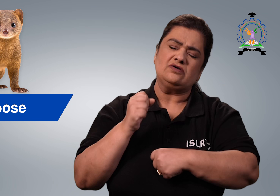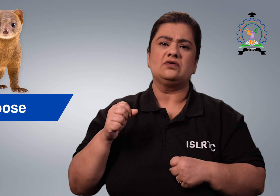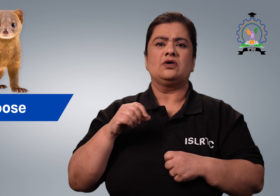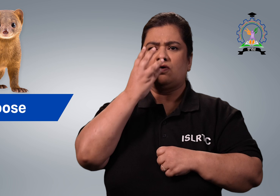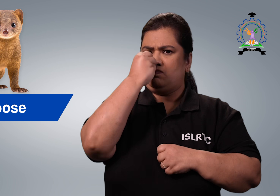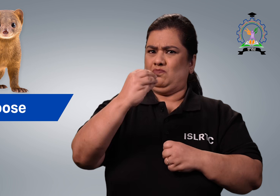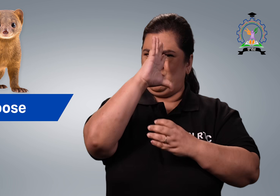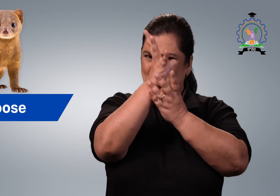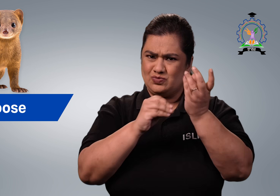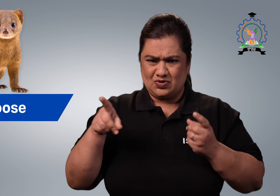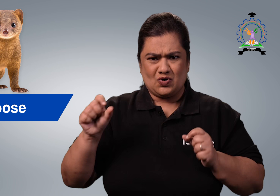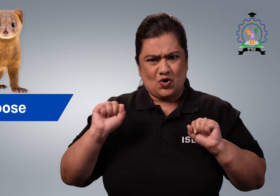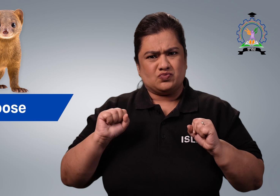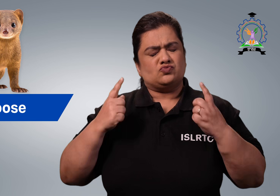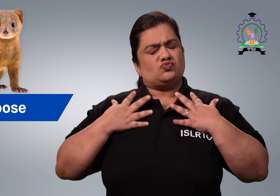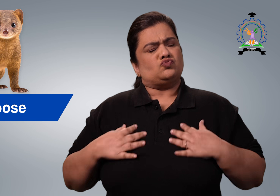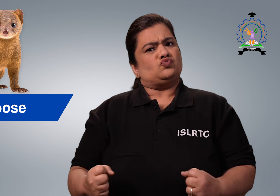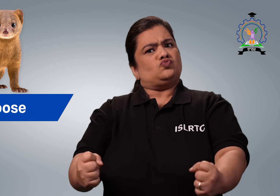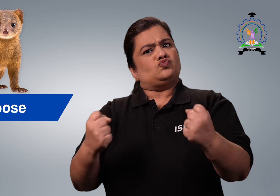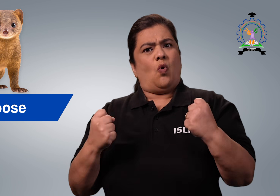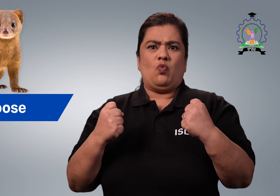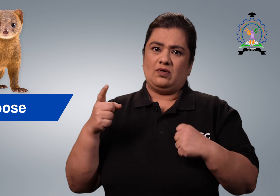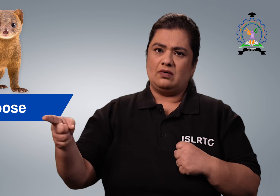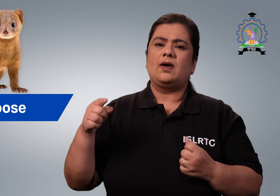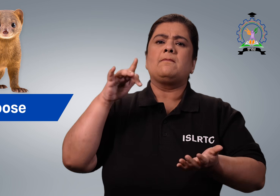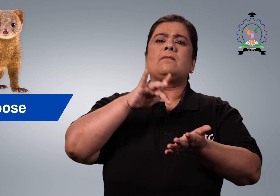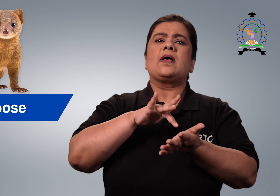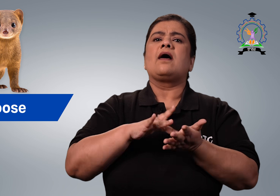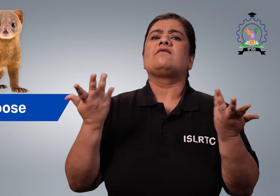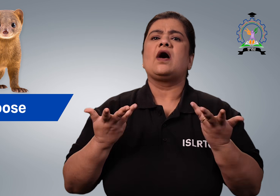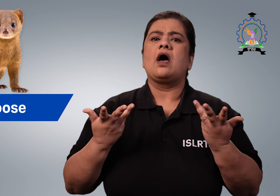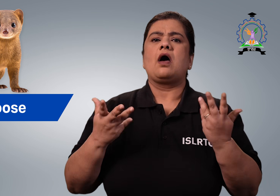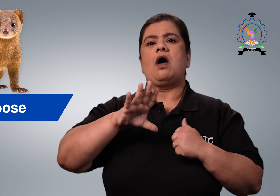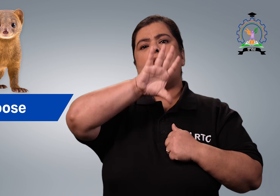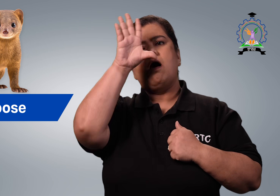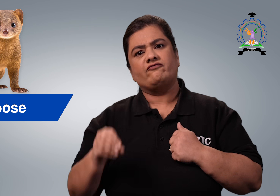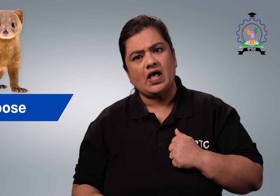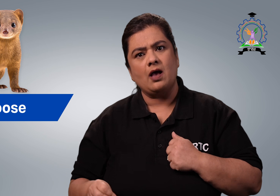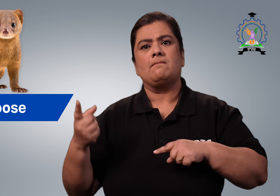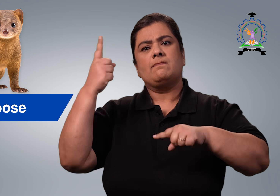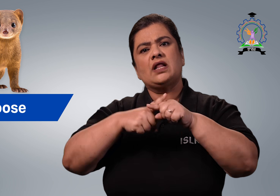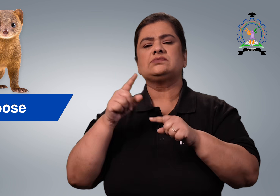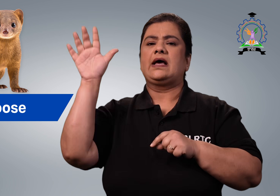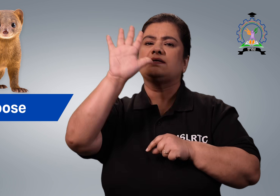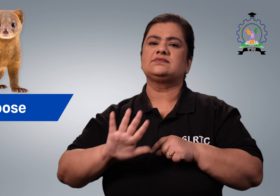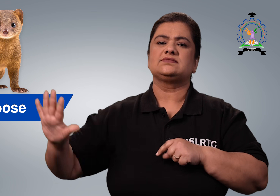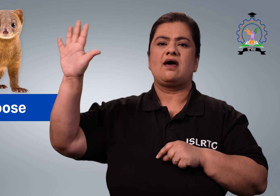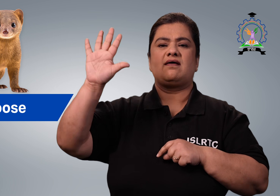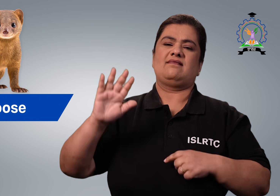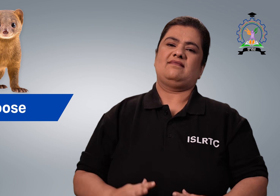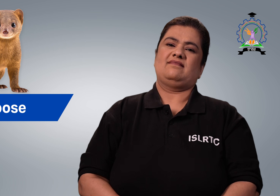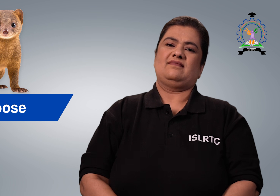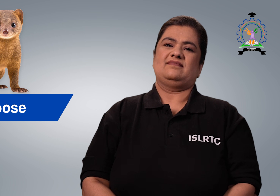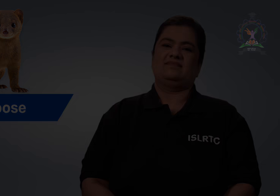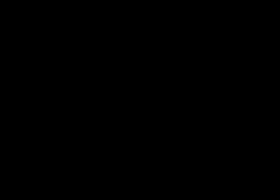The mongoose is very strong and is found in Africa and Asia.